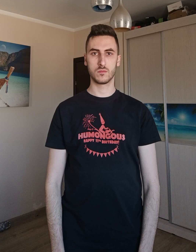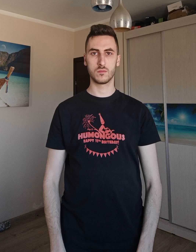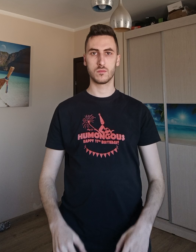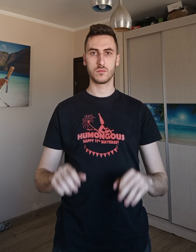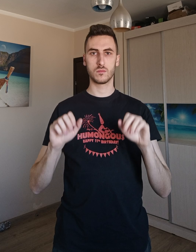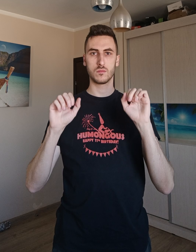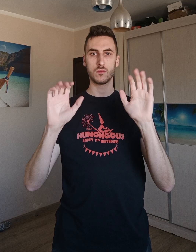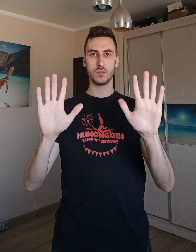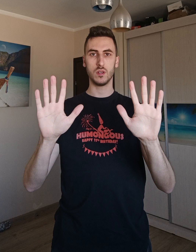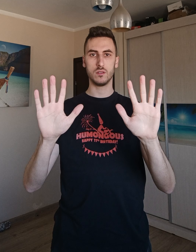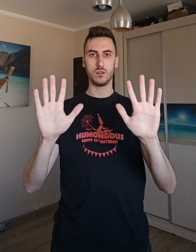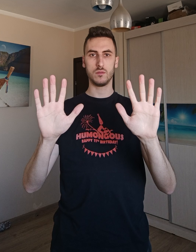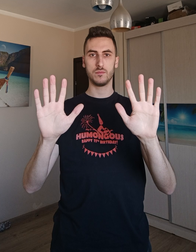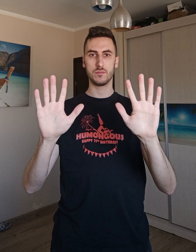עשר